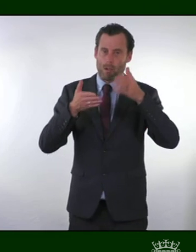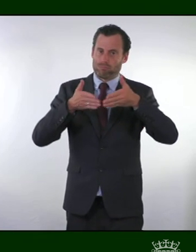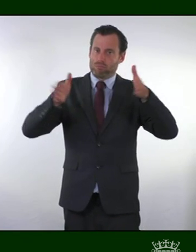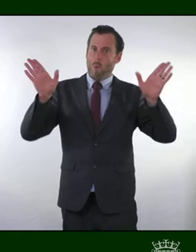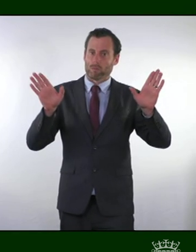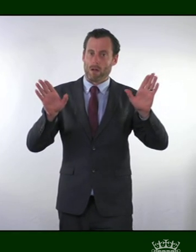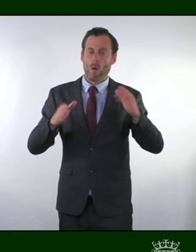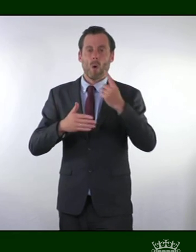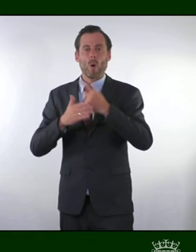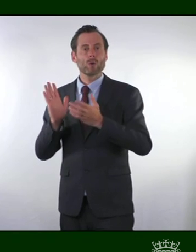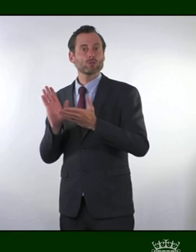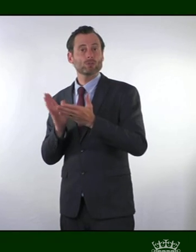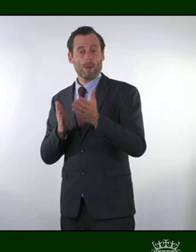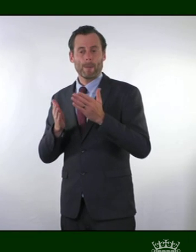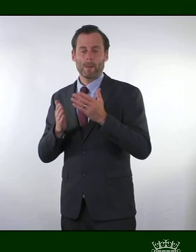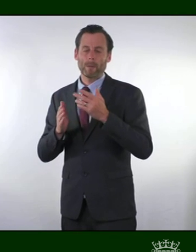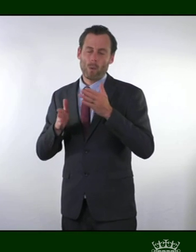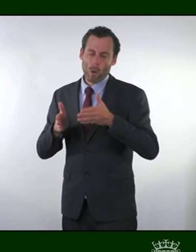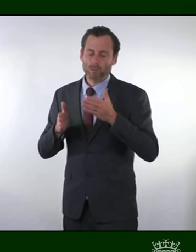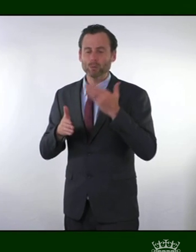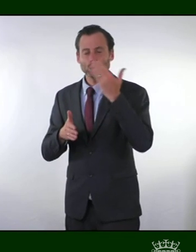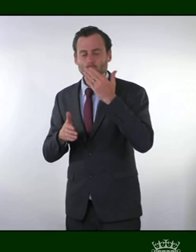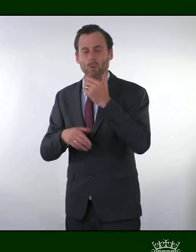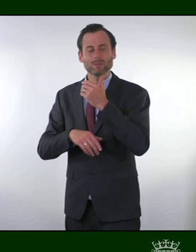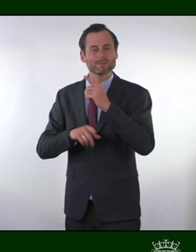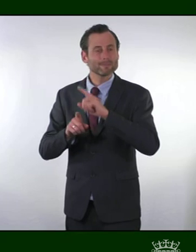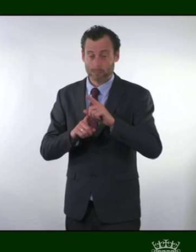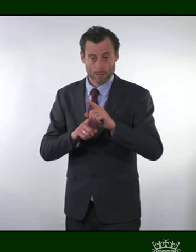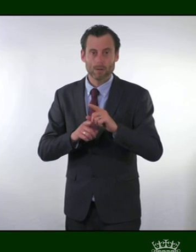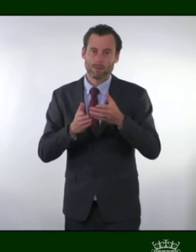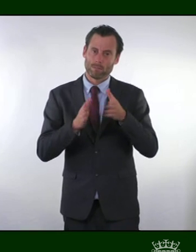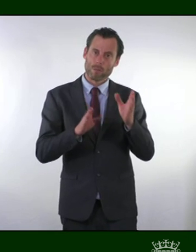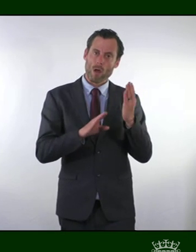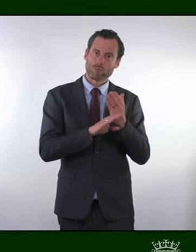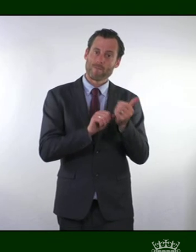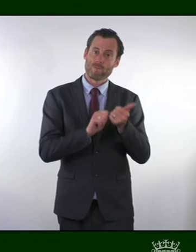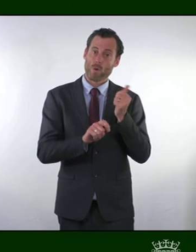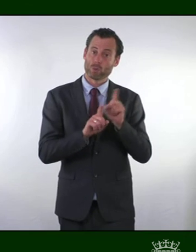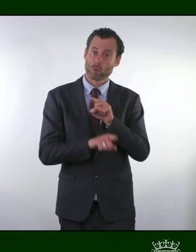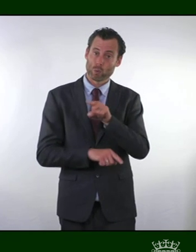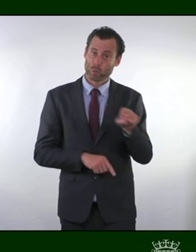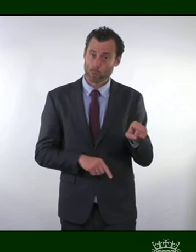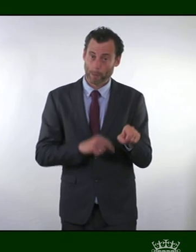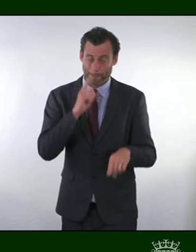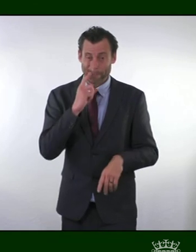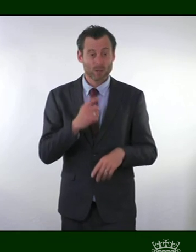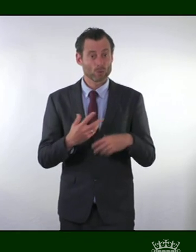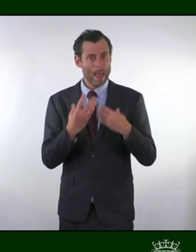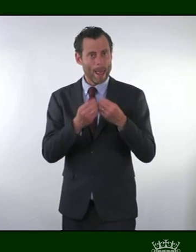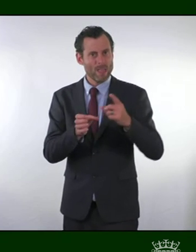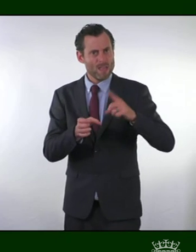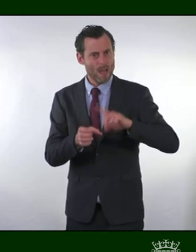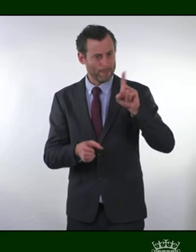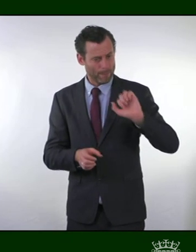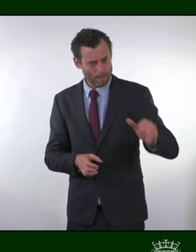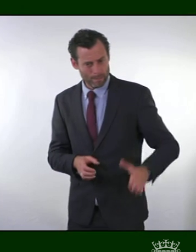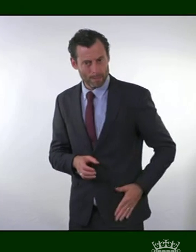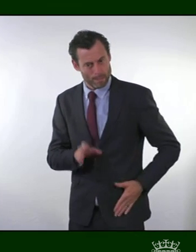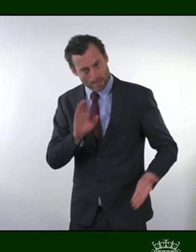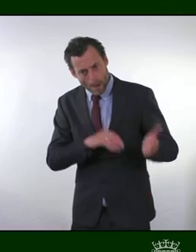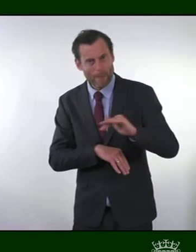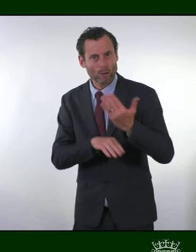It will be better value for the taxpayer, ensuring less money is spent on administration fees and more money is in the pockets of young people working.